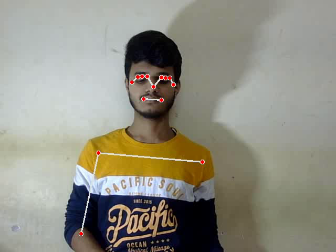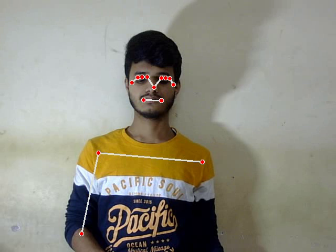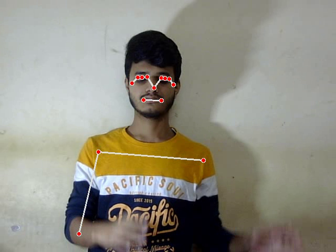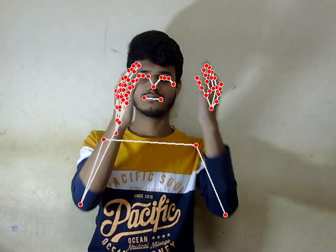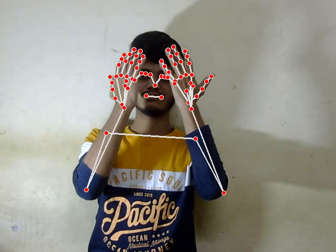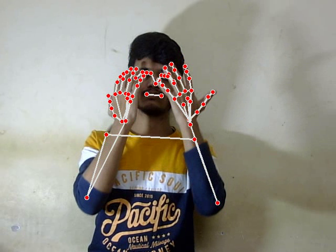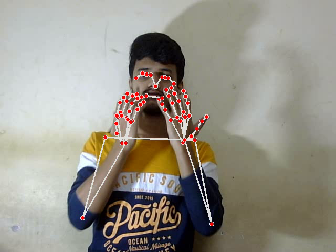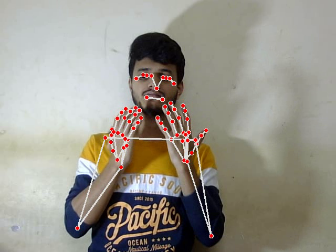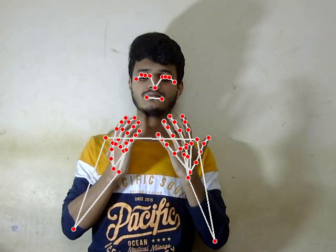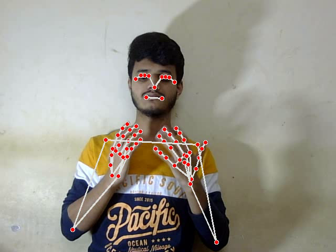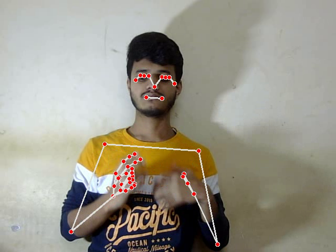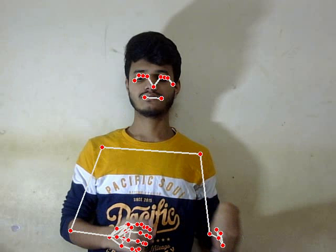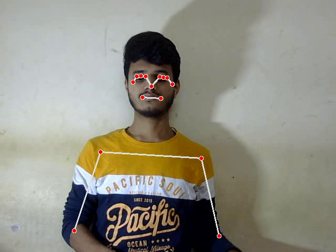sad